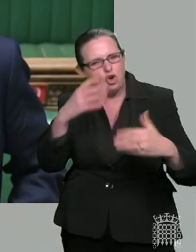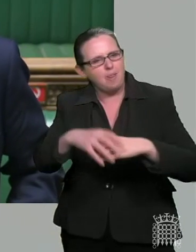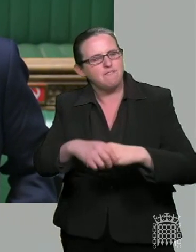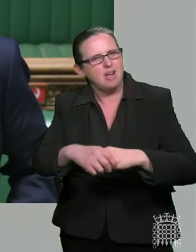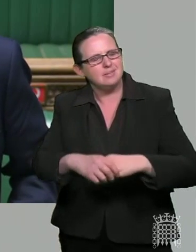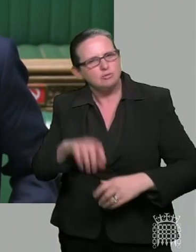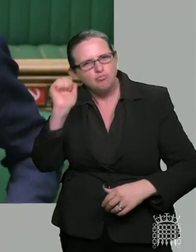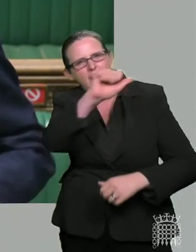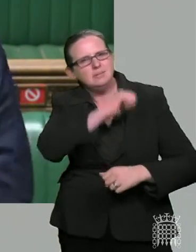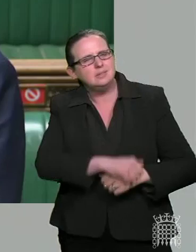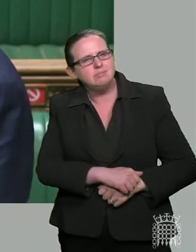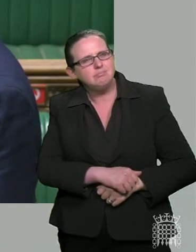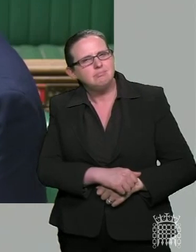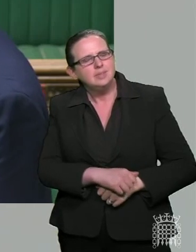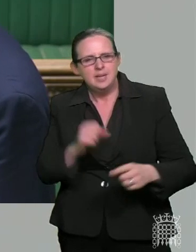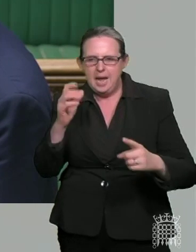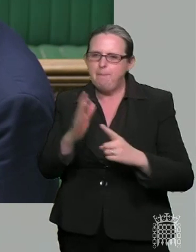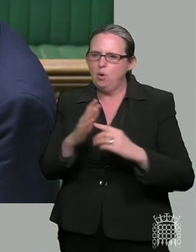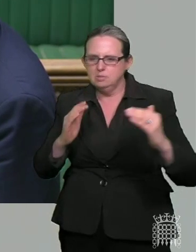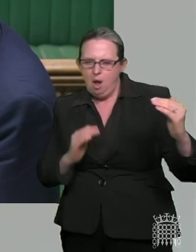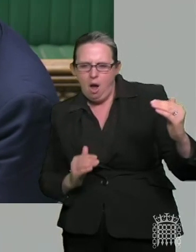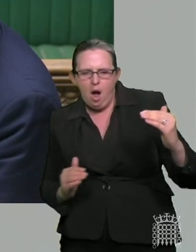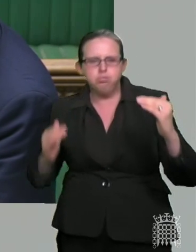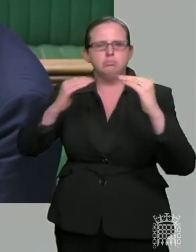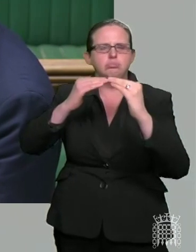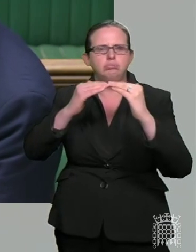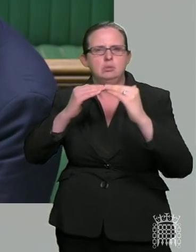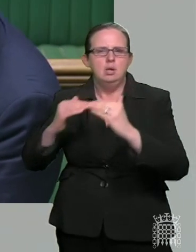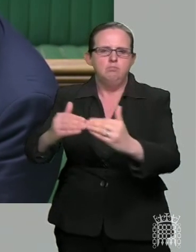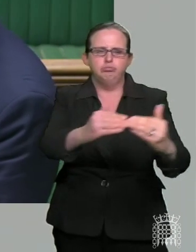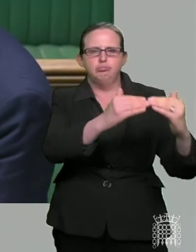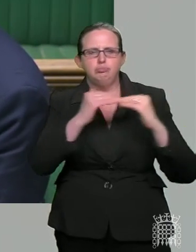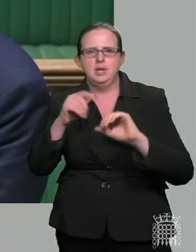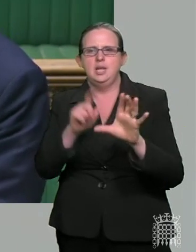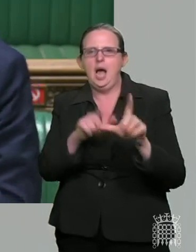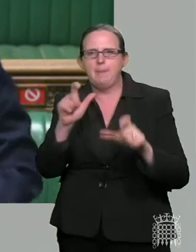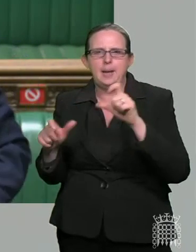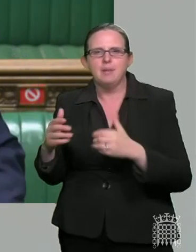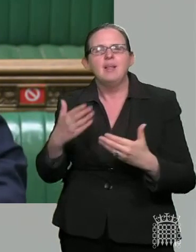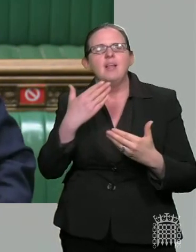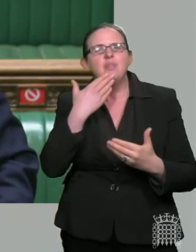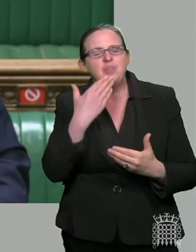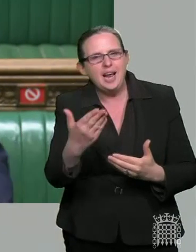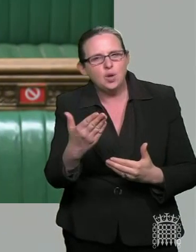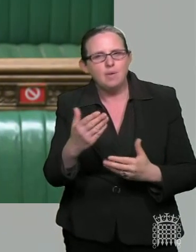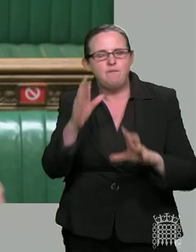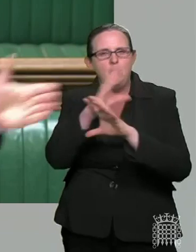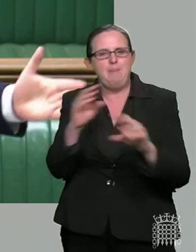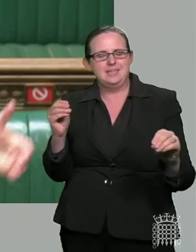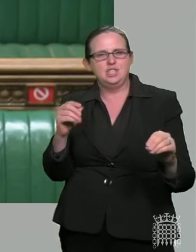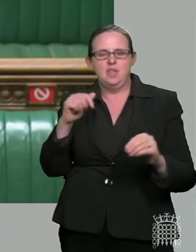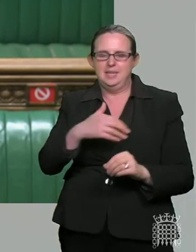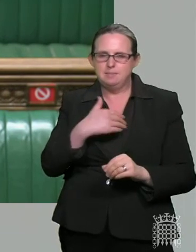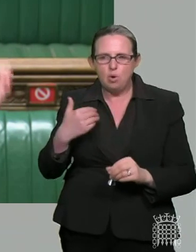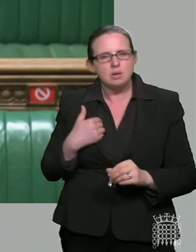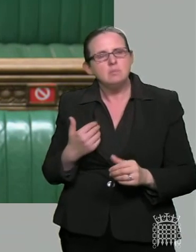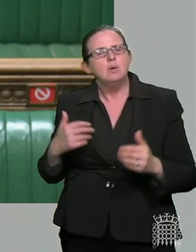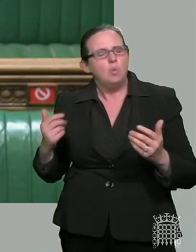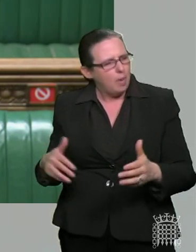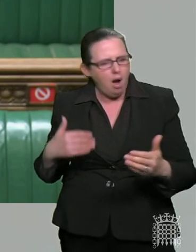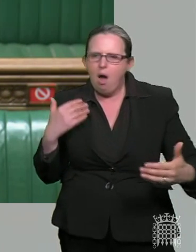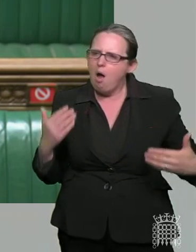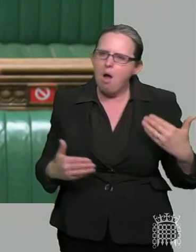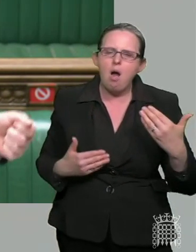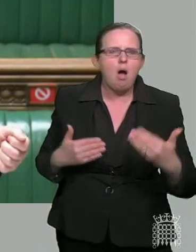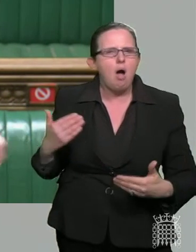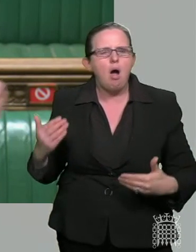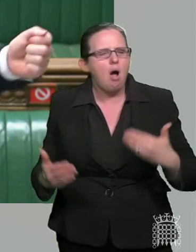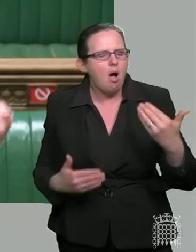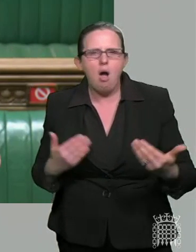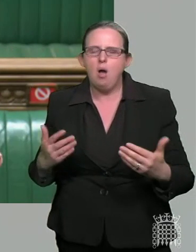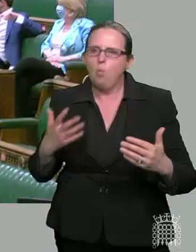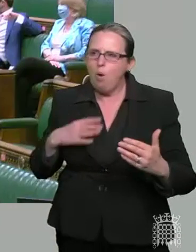It is part of our levelling up. We are absolutely determined to do that as fast as we possibly can, and I thank her for her message about it this morning.